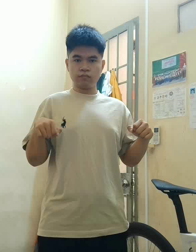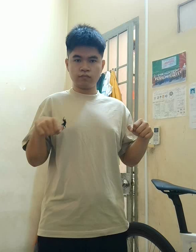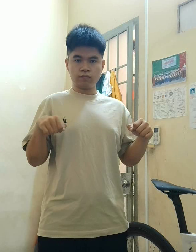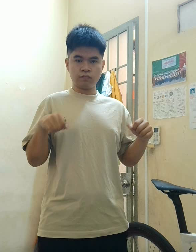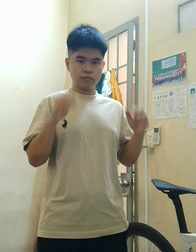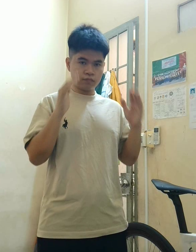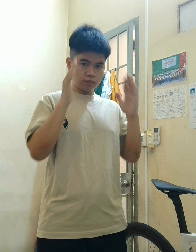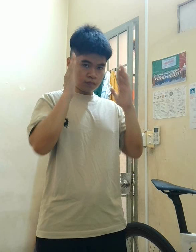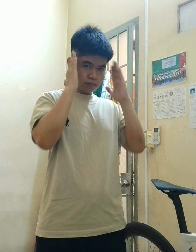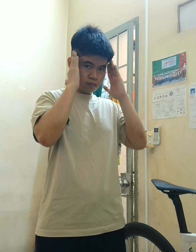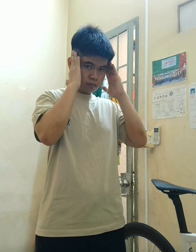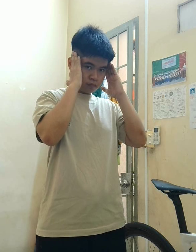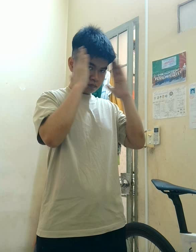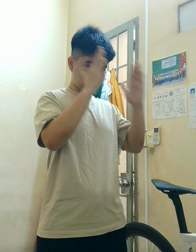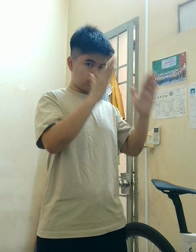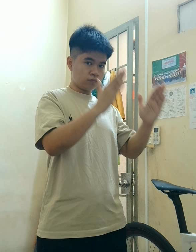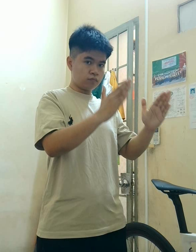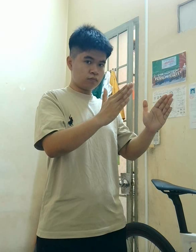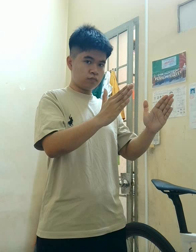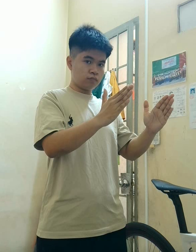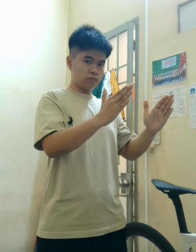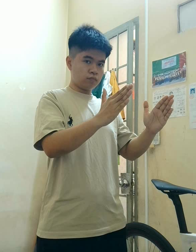quan tam